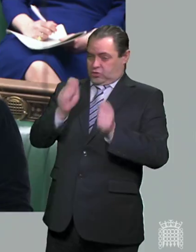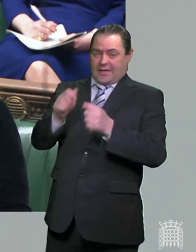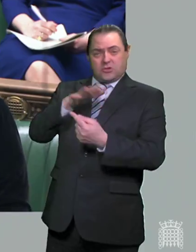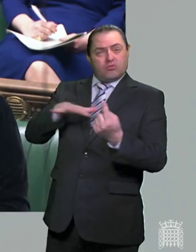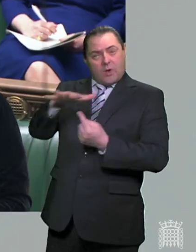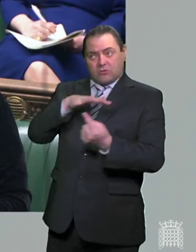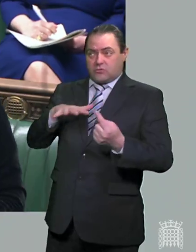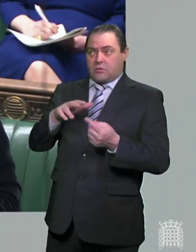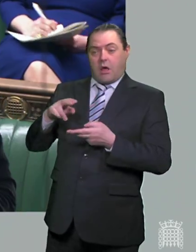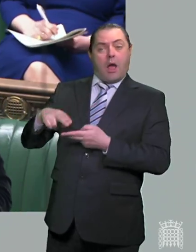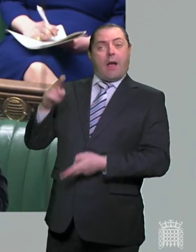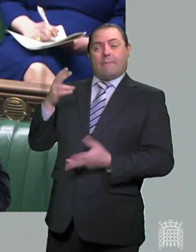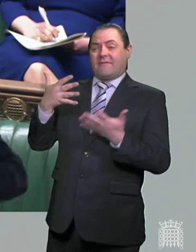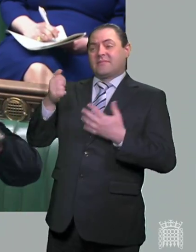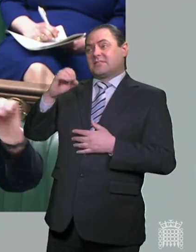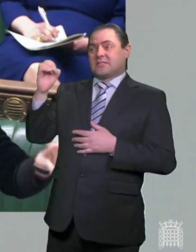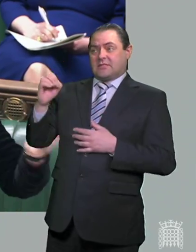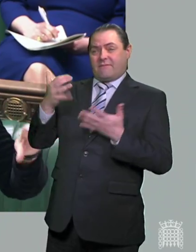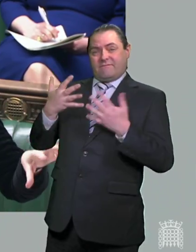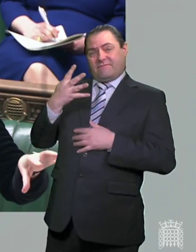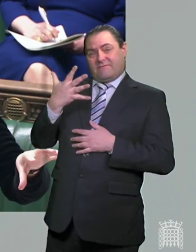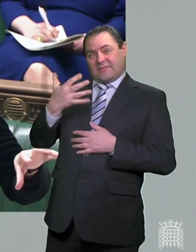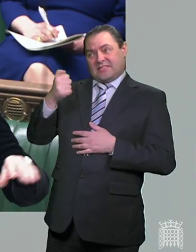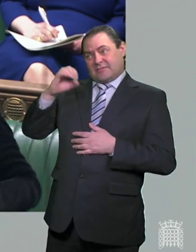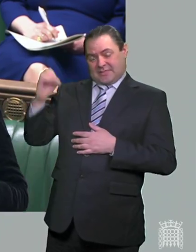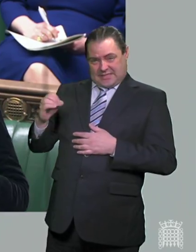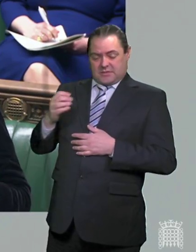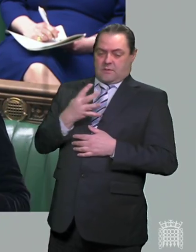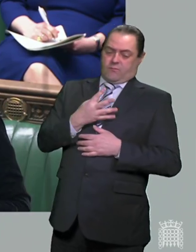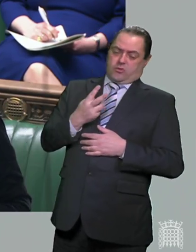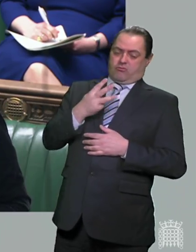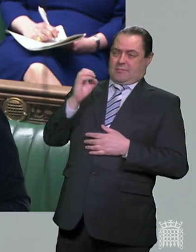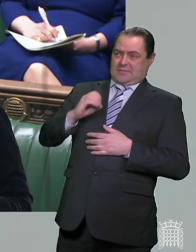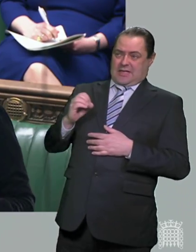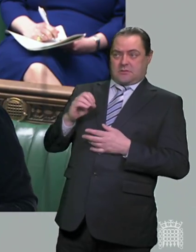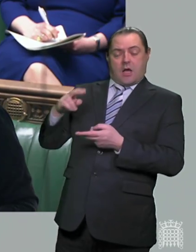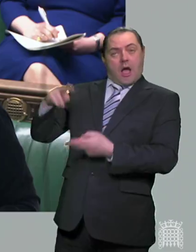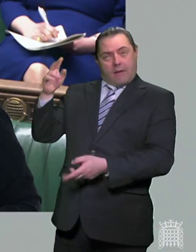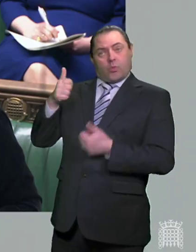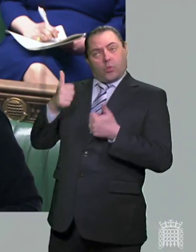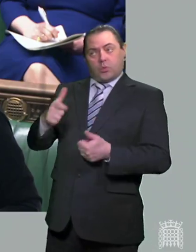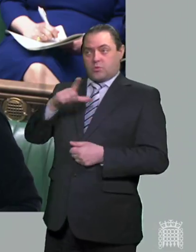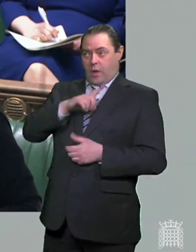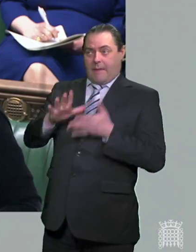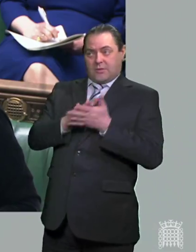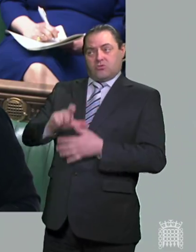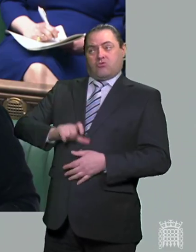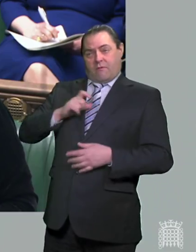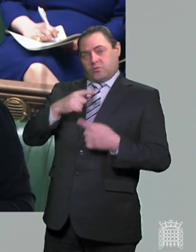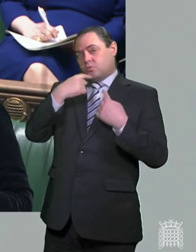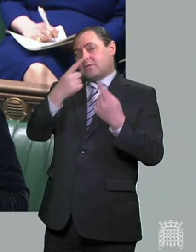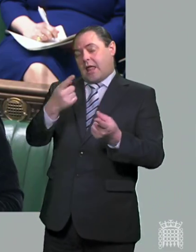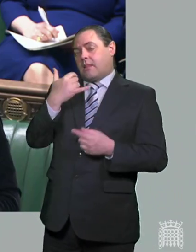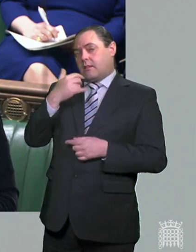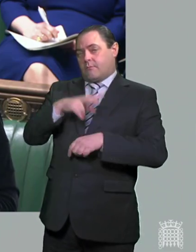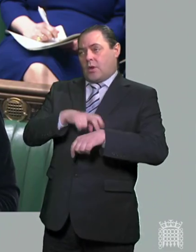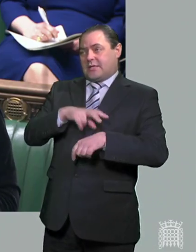The increase to 56% from 43% is a good thing, because it means that people have more confidence in the police.